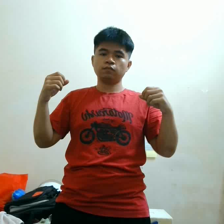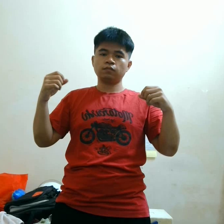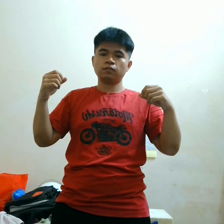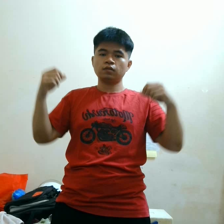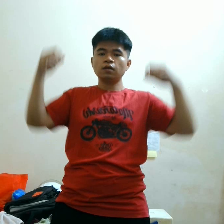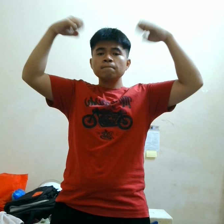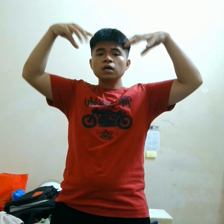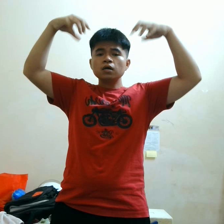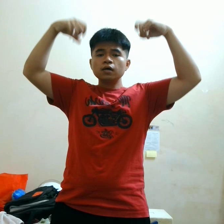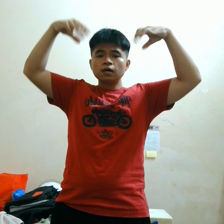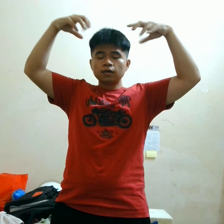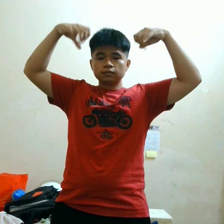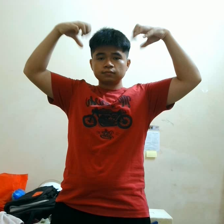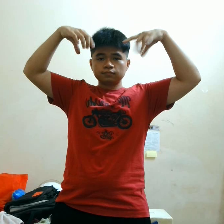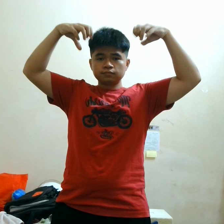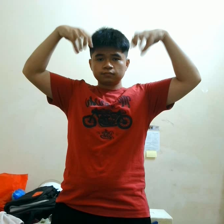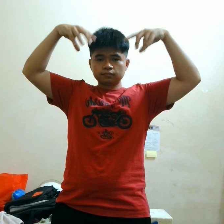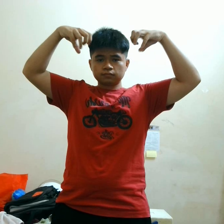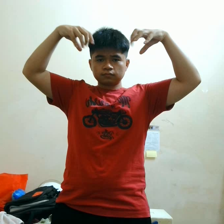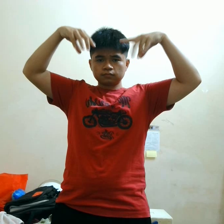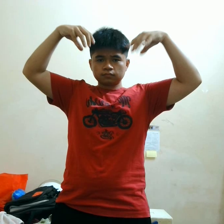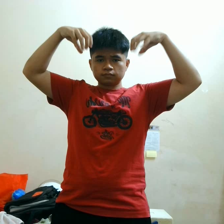mua